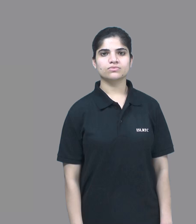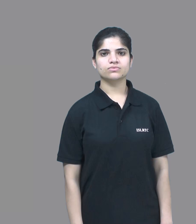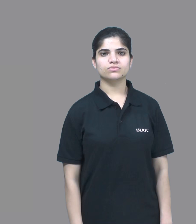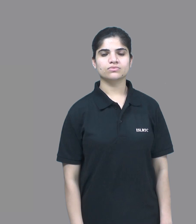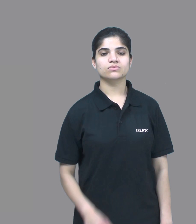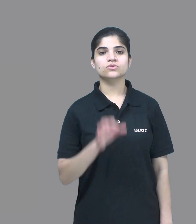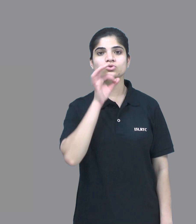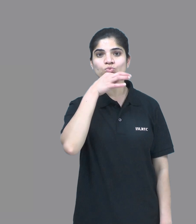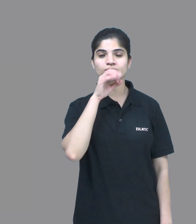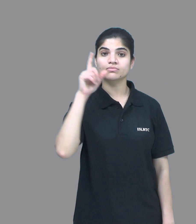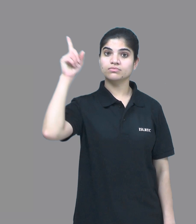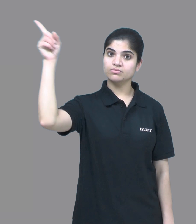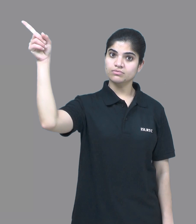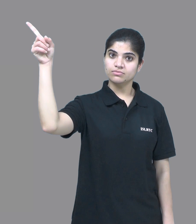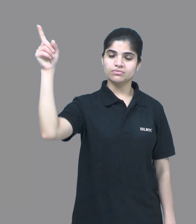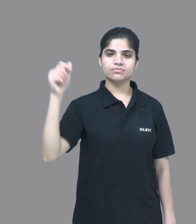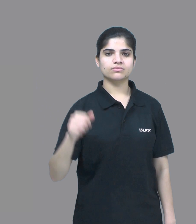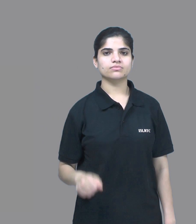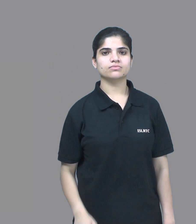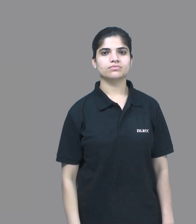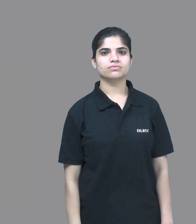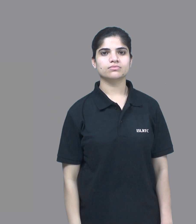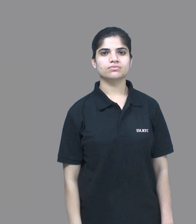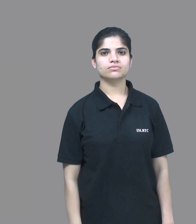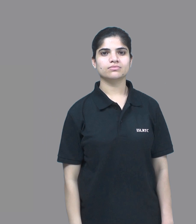Surat